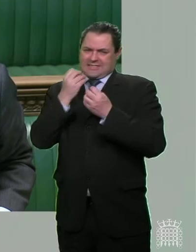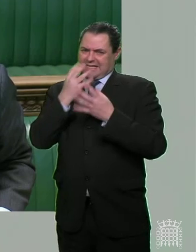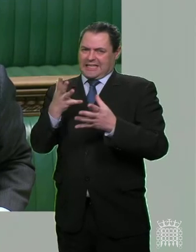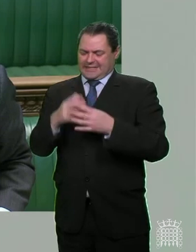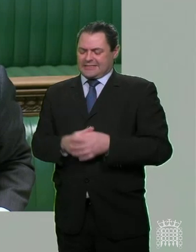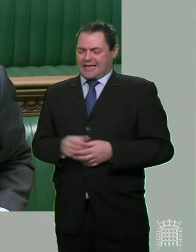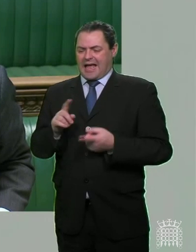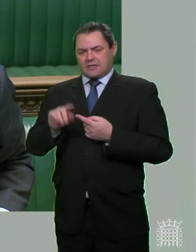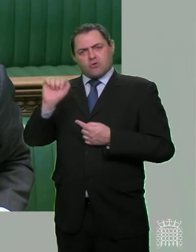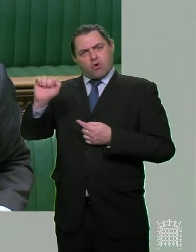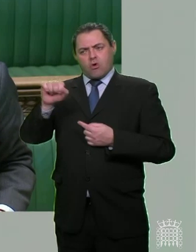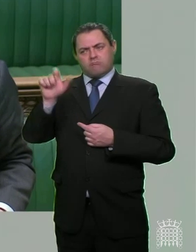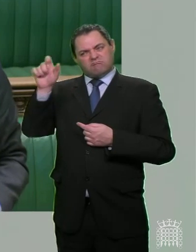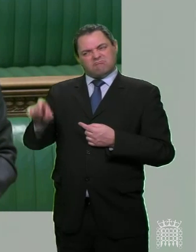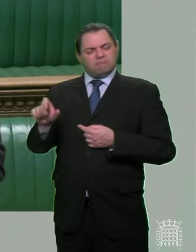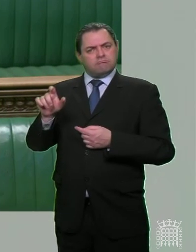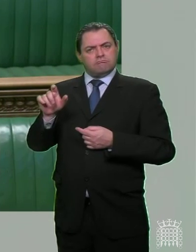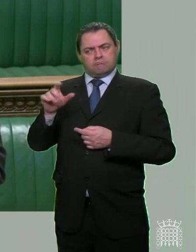I thank my honourable Friend for what she is doing to campaign for such an excellent charity and, indeed, for her constituent David.